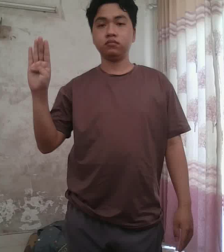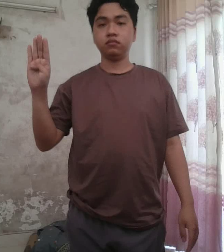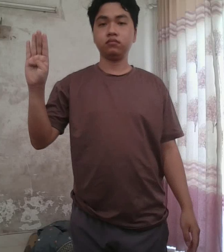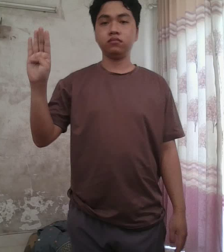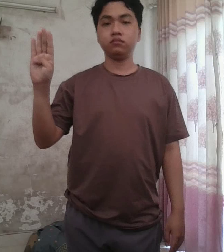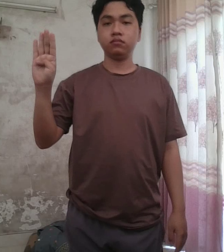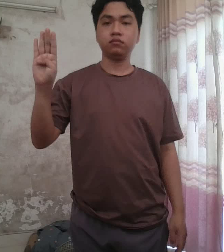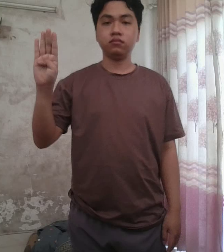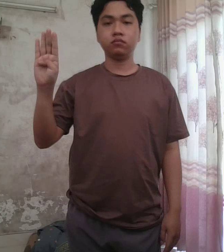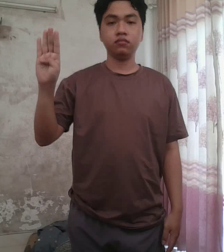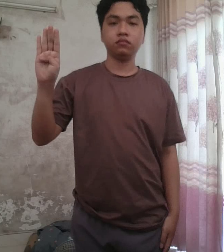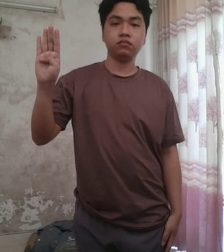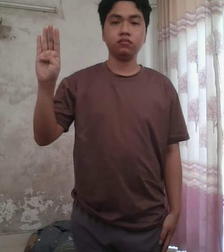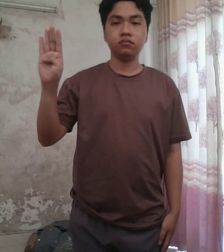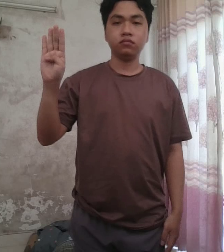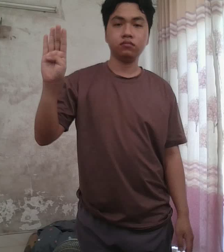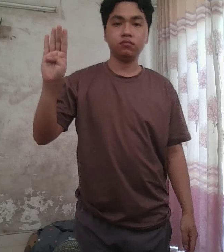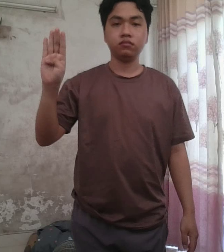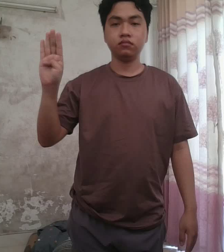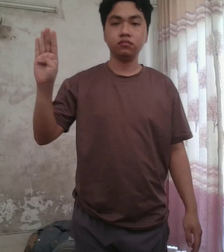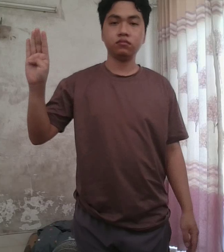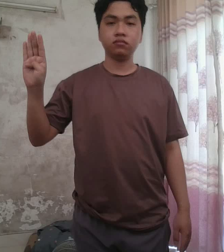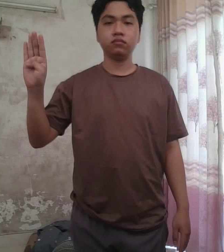b